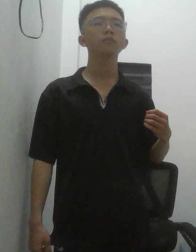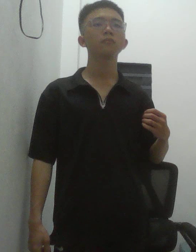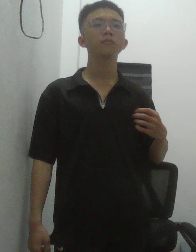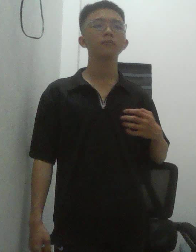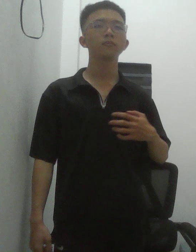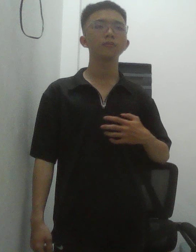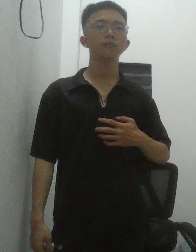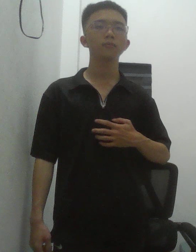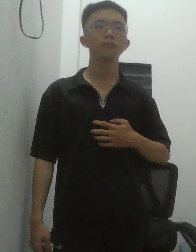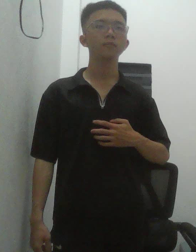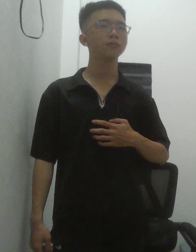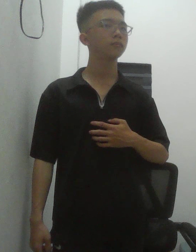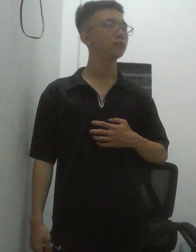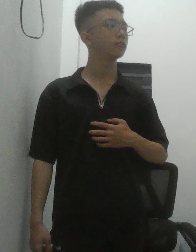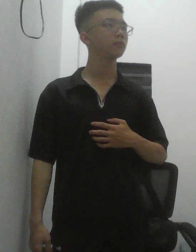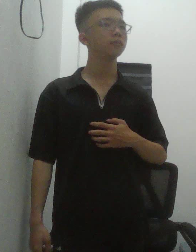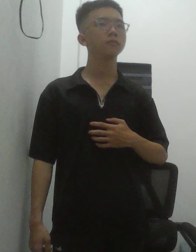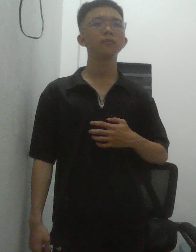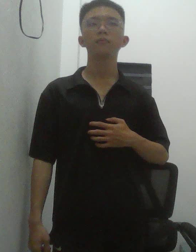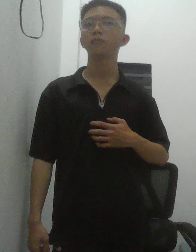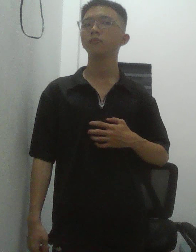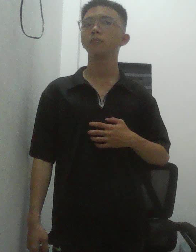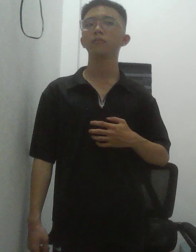khong thich